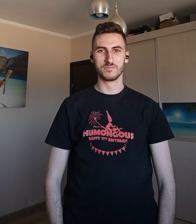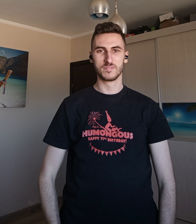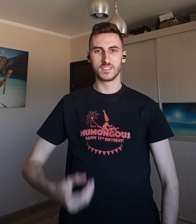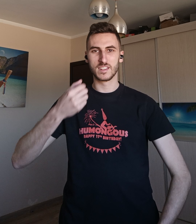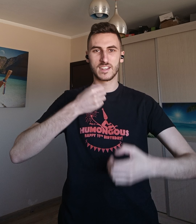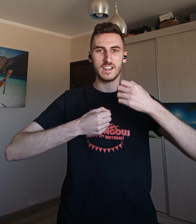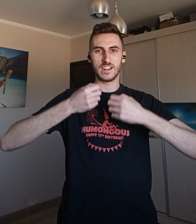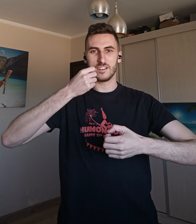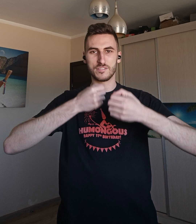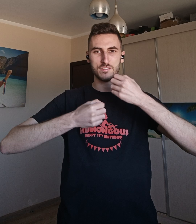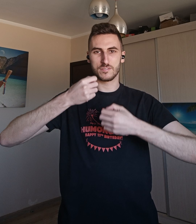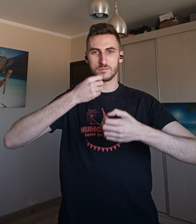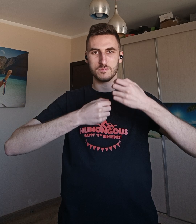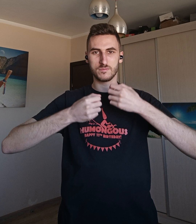חלב